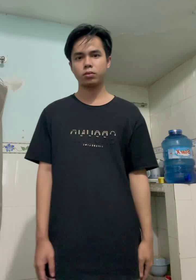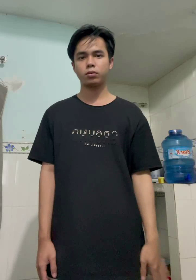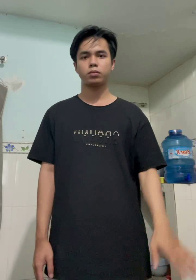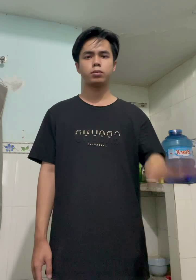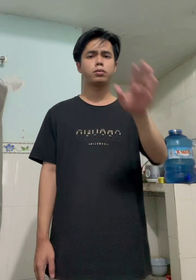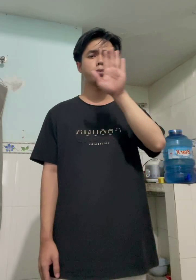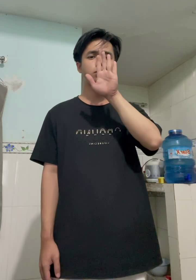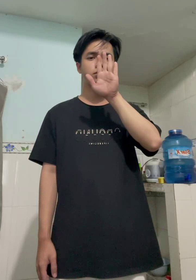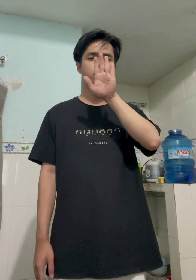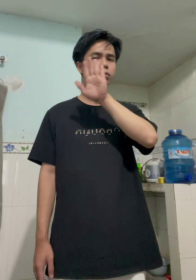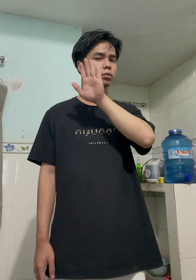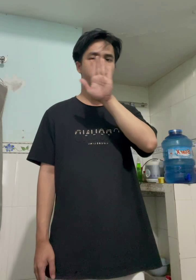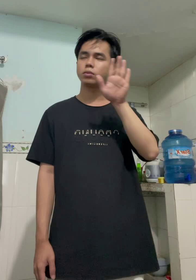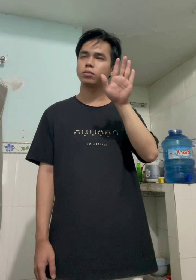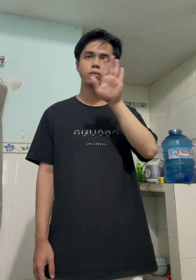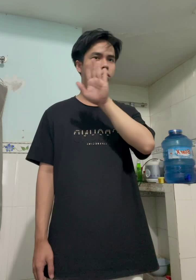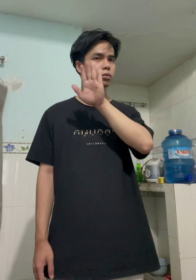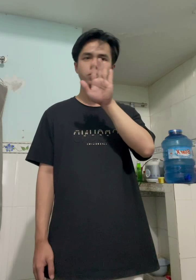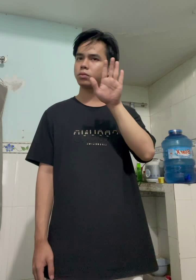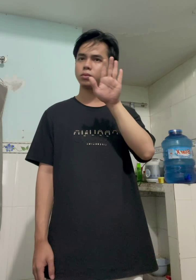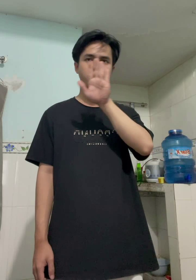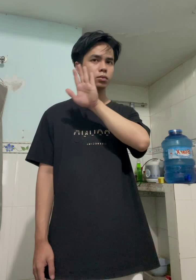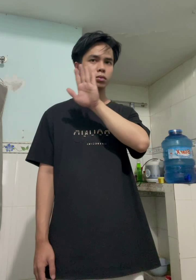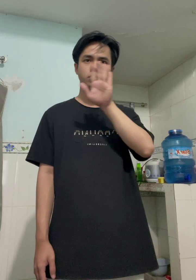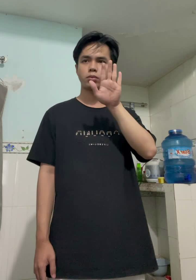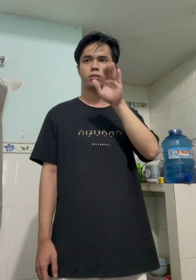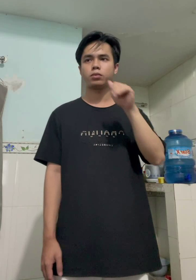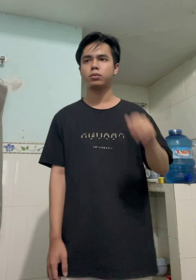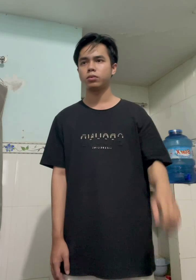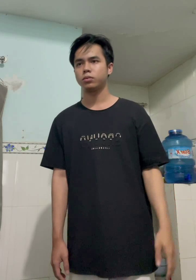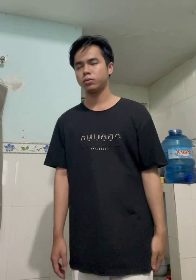khong dong y